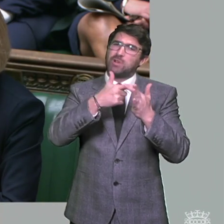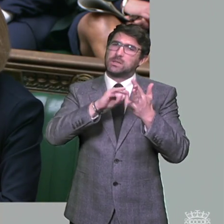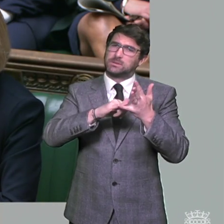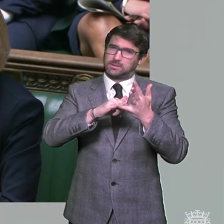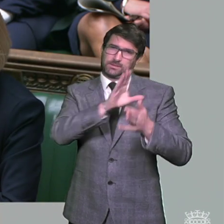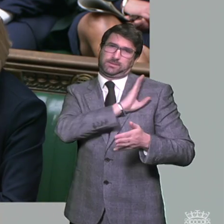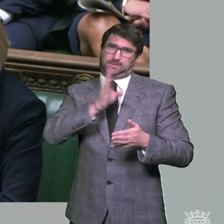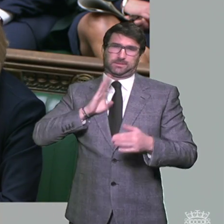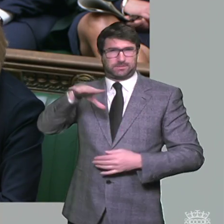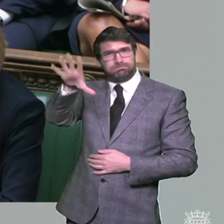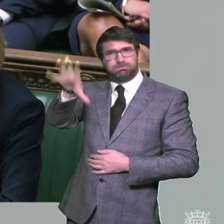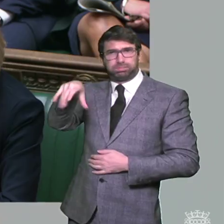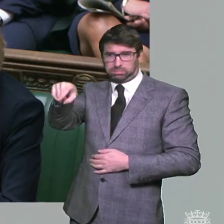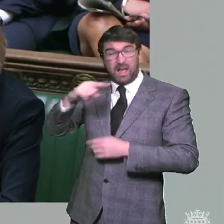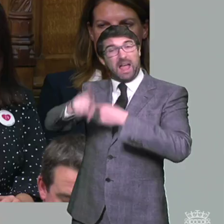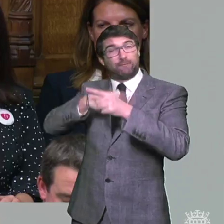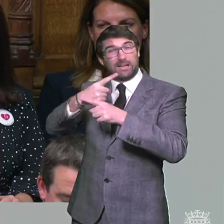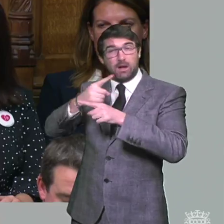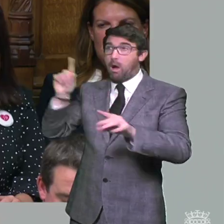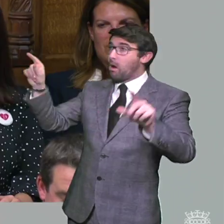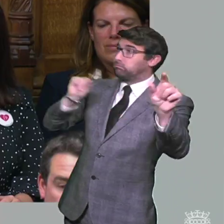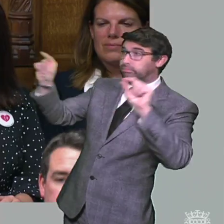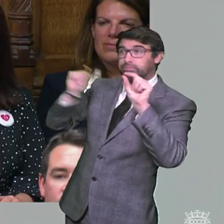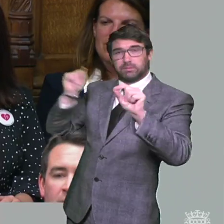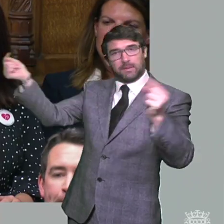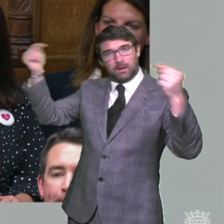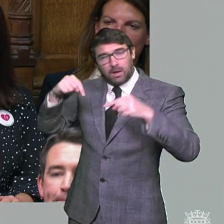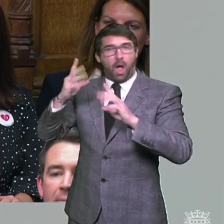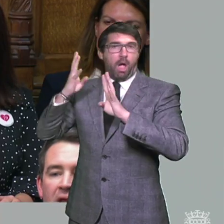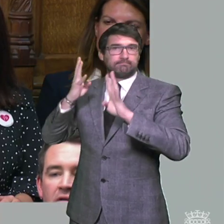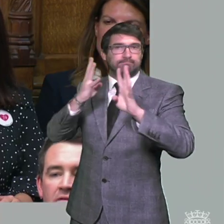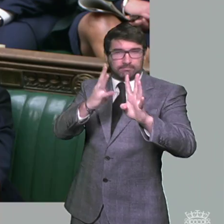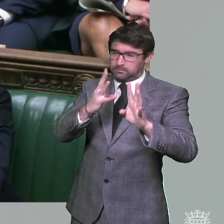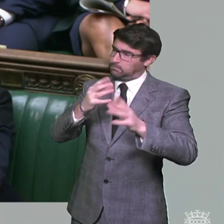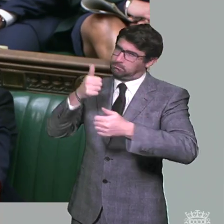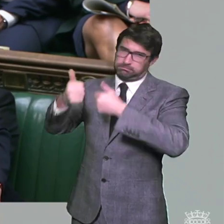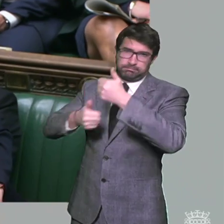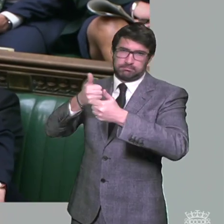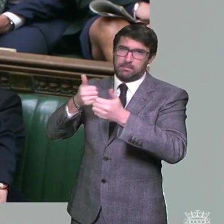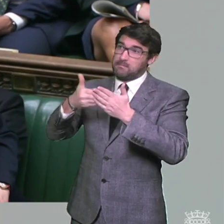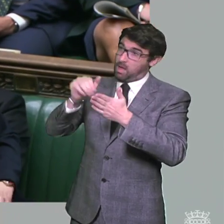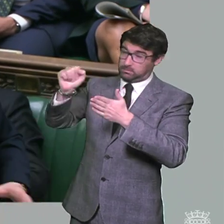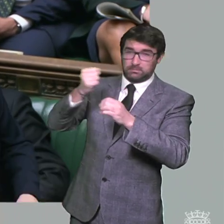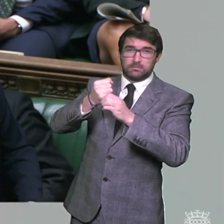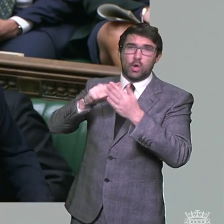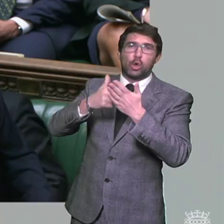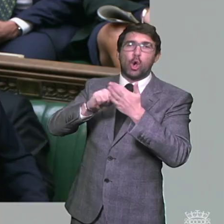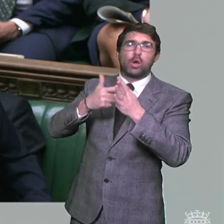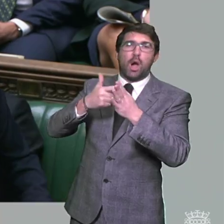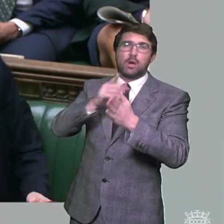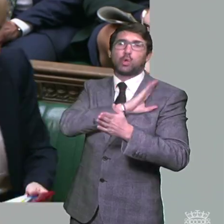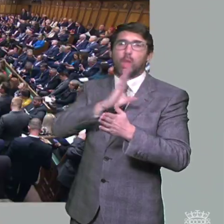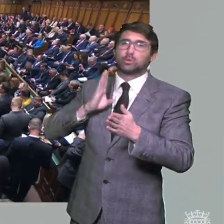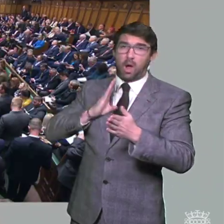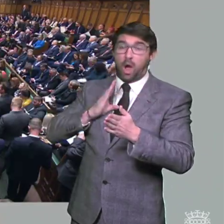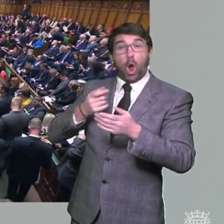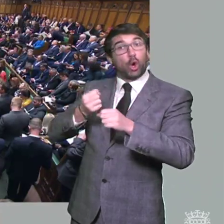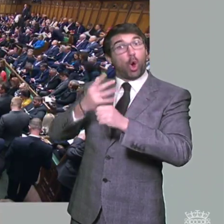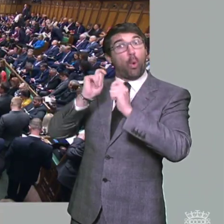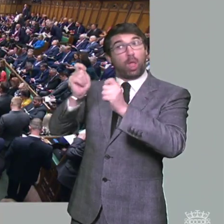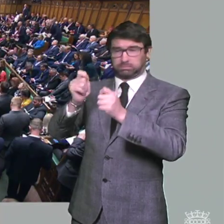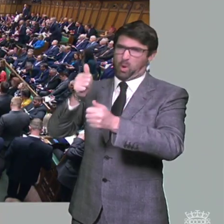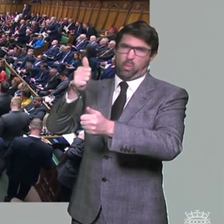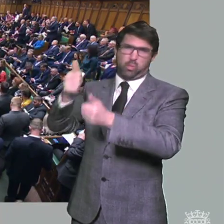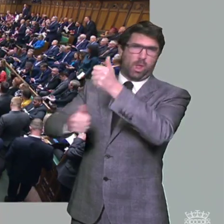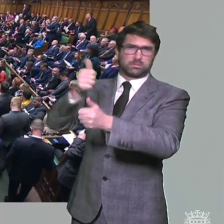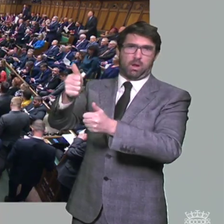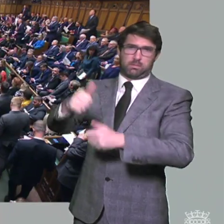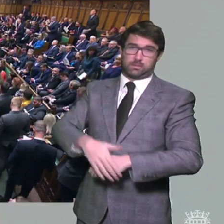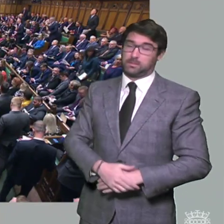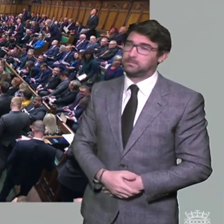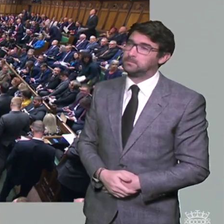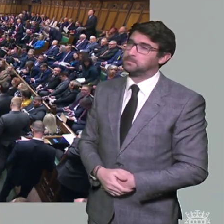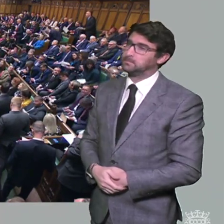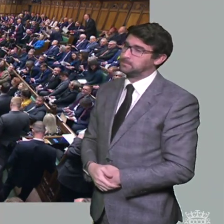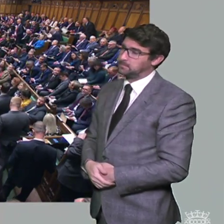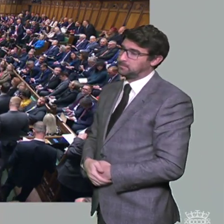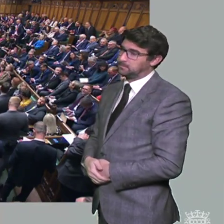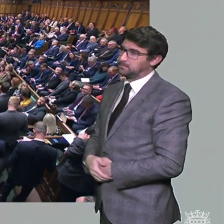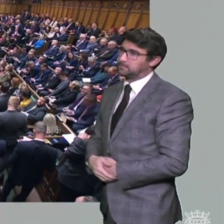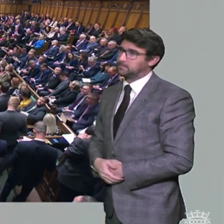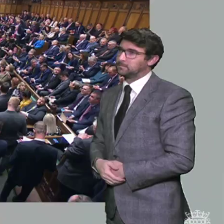It is a world-class training exercise. I congratulate Brecon’s Gurkha soldiers on their fantastic achievement of a gold medal—well done!